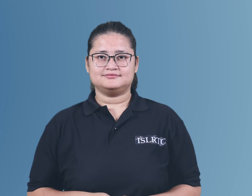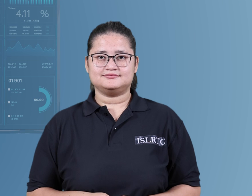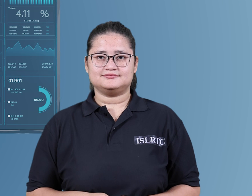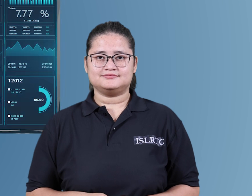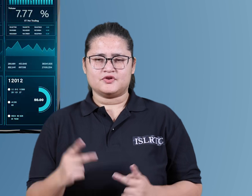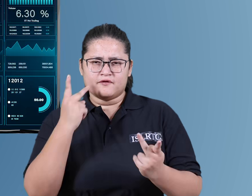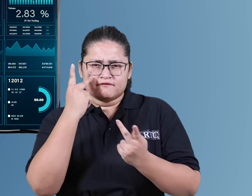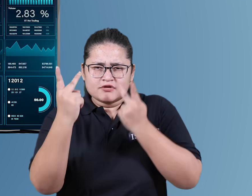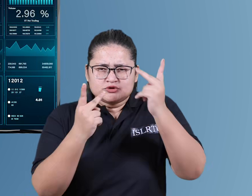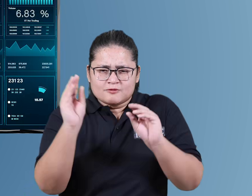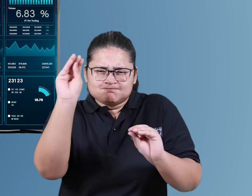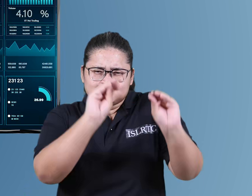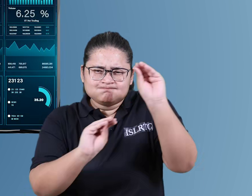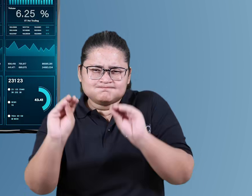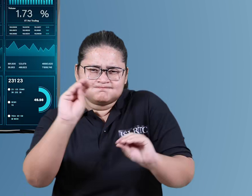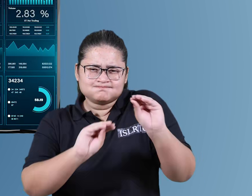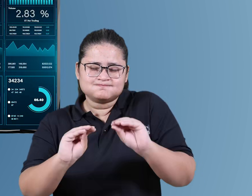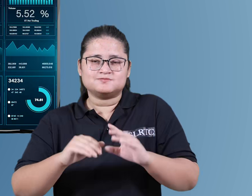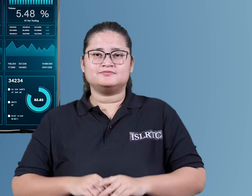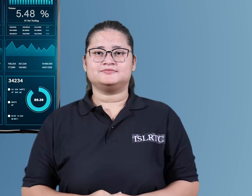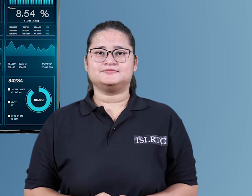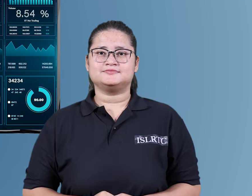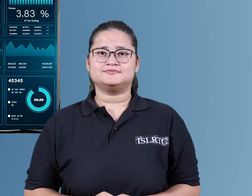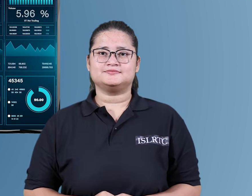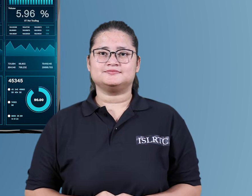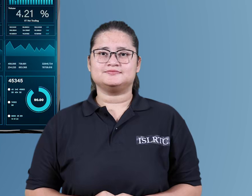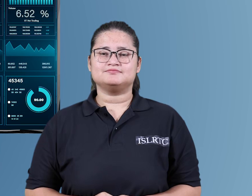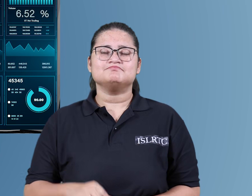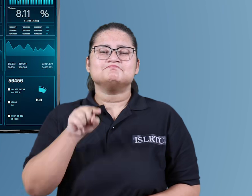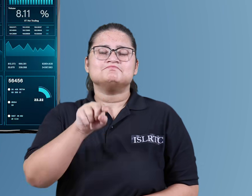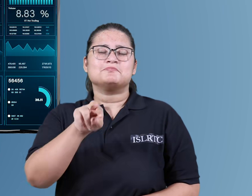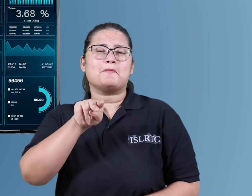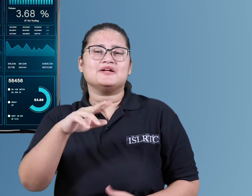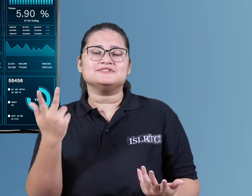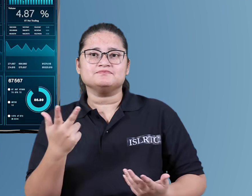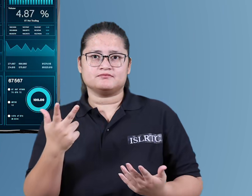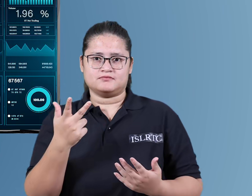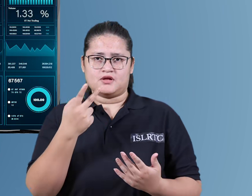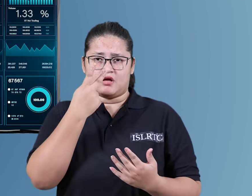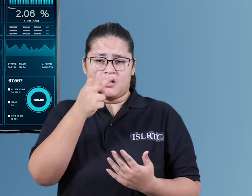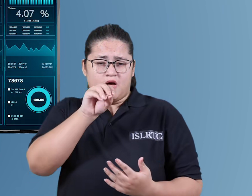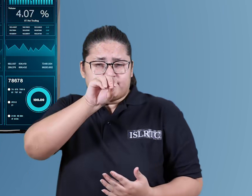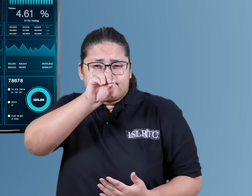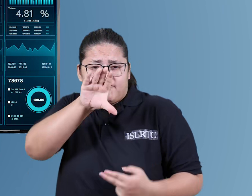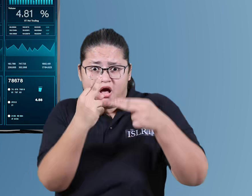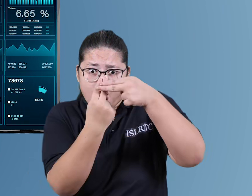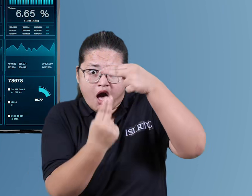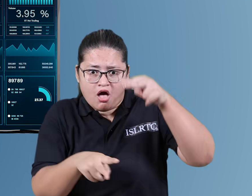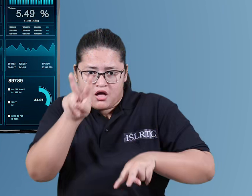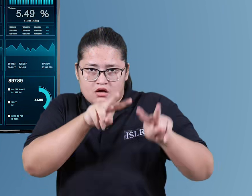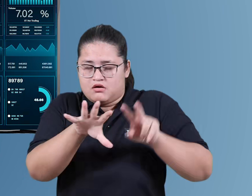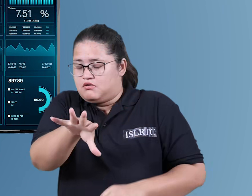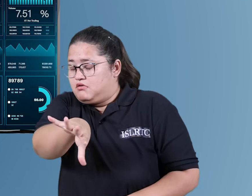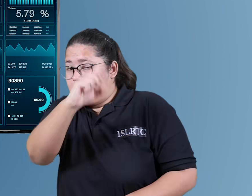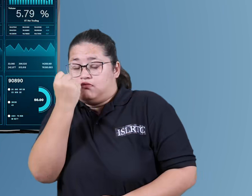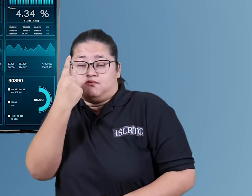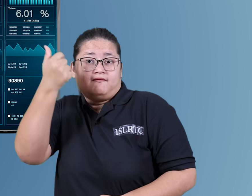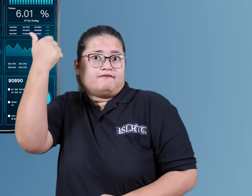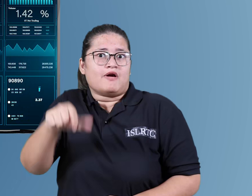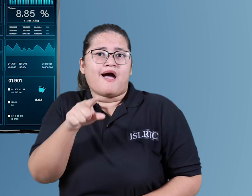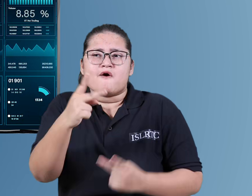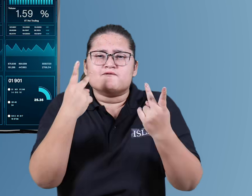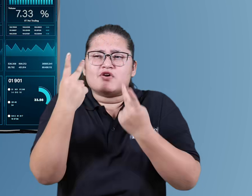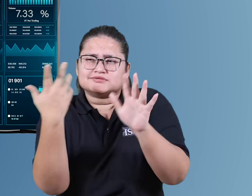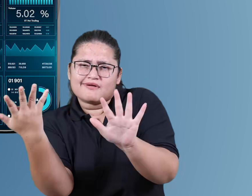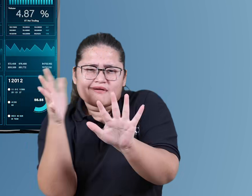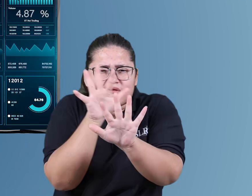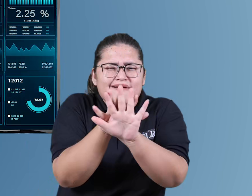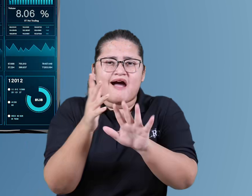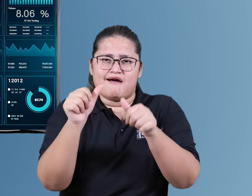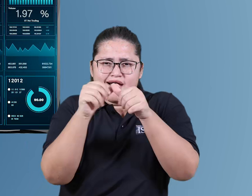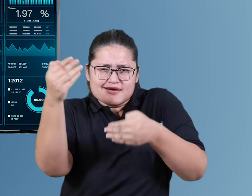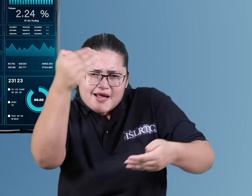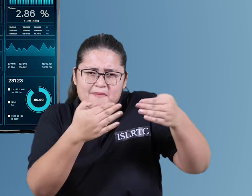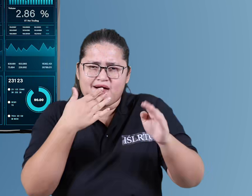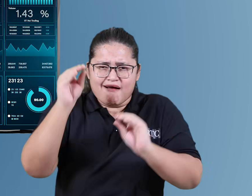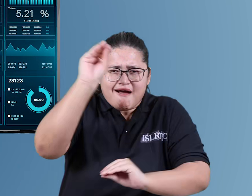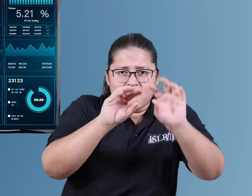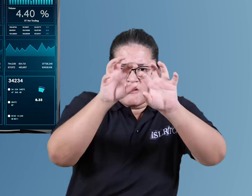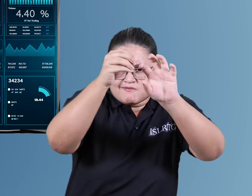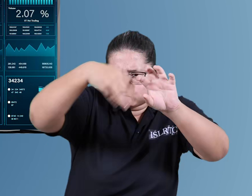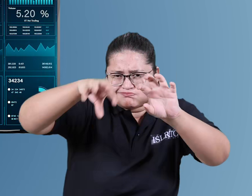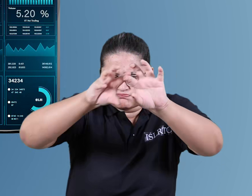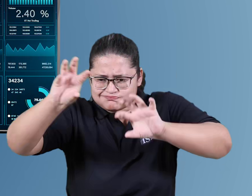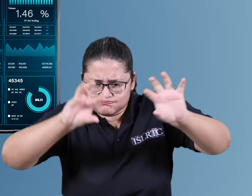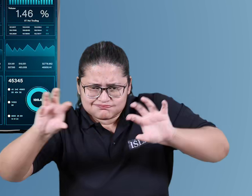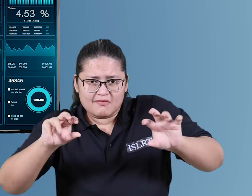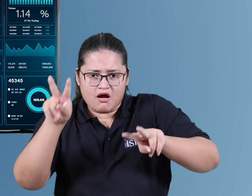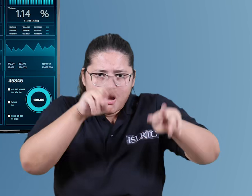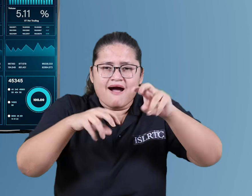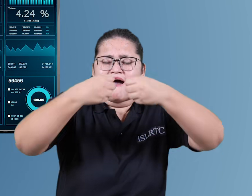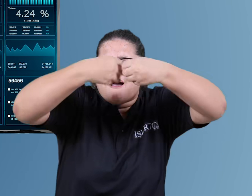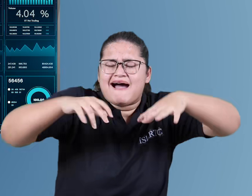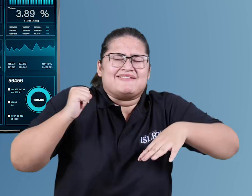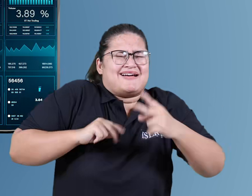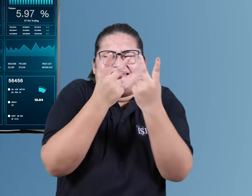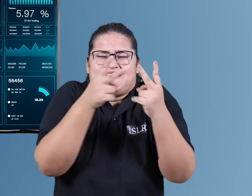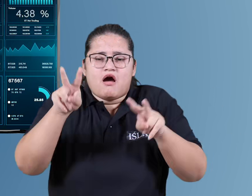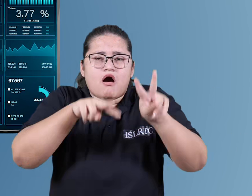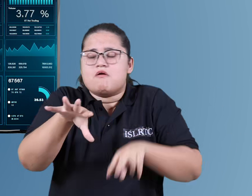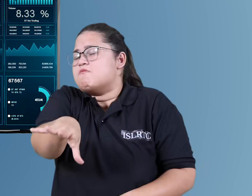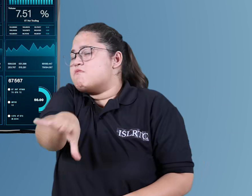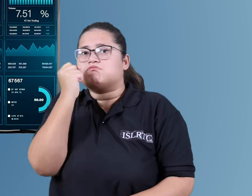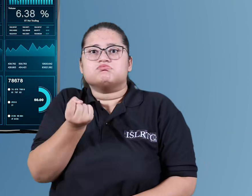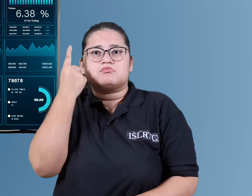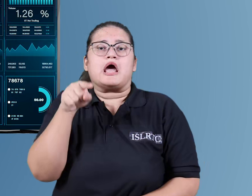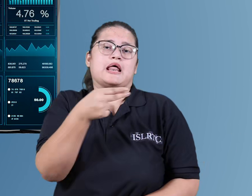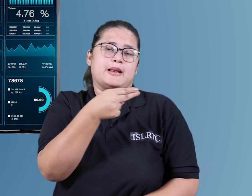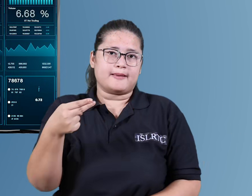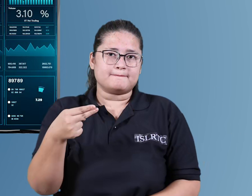Infographics Visual representations of data or information intended to make complex information easier to understand. graphs, charts, animations, etc.